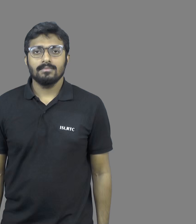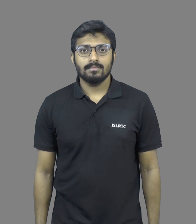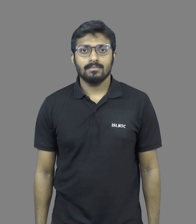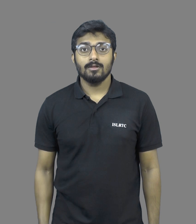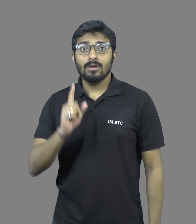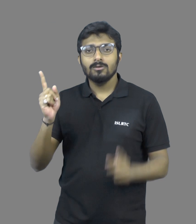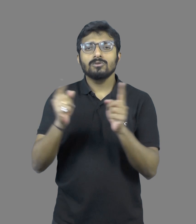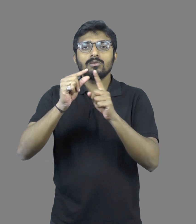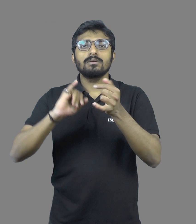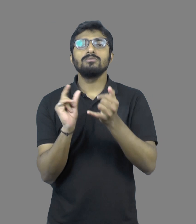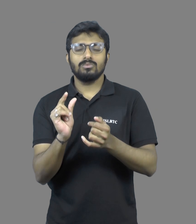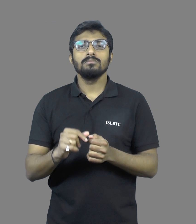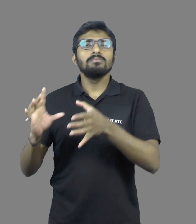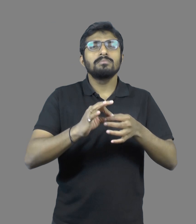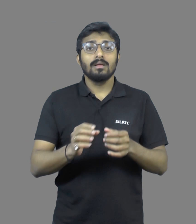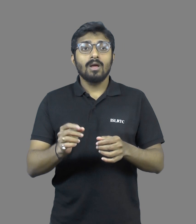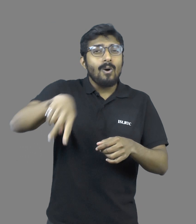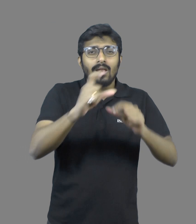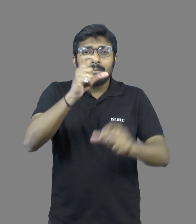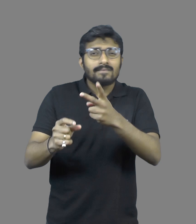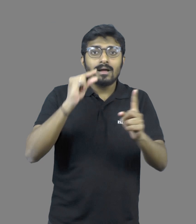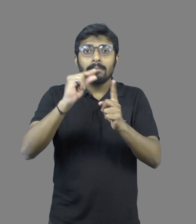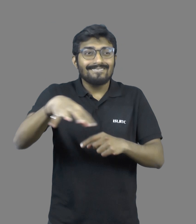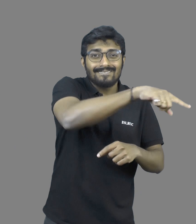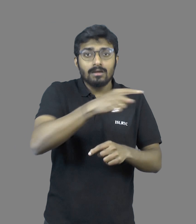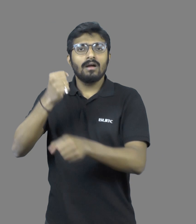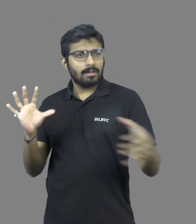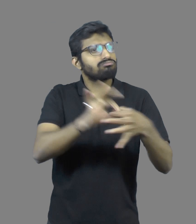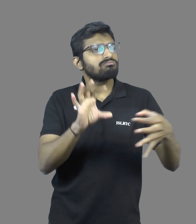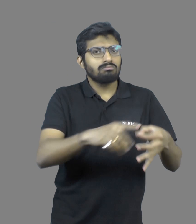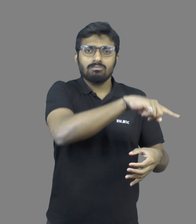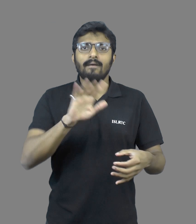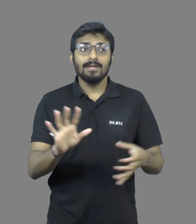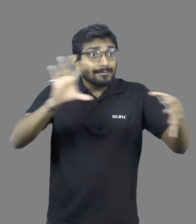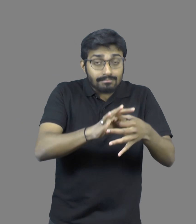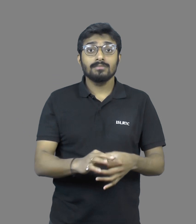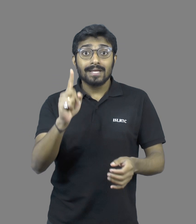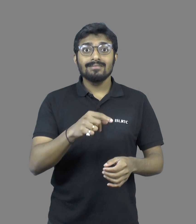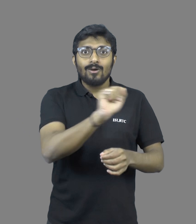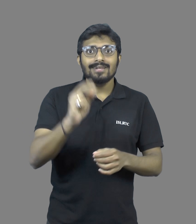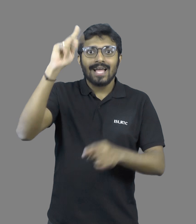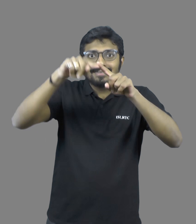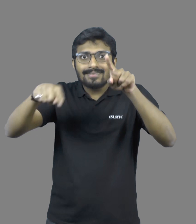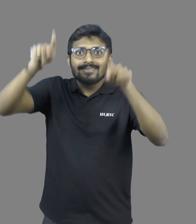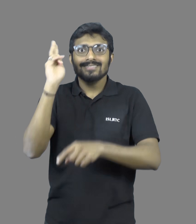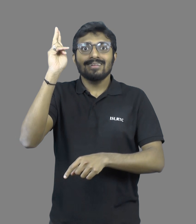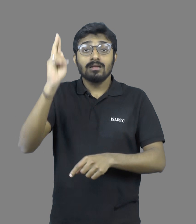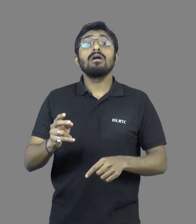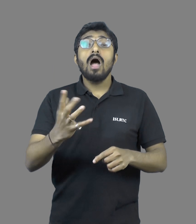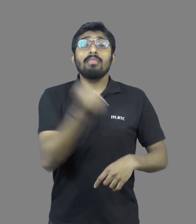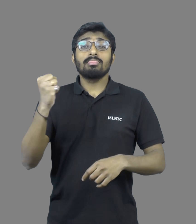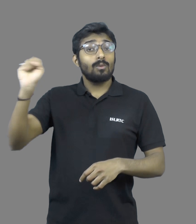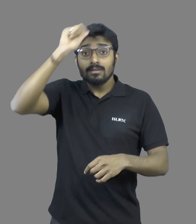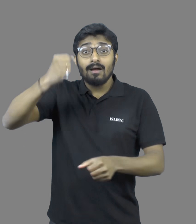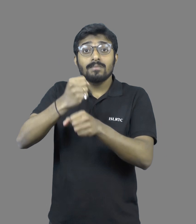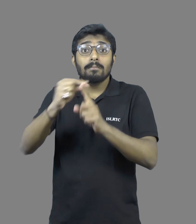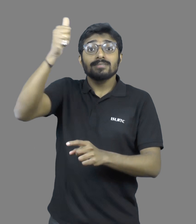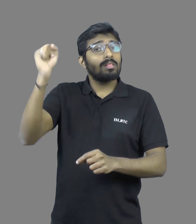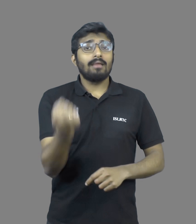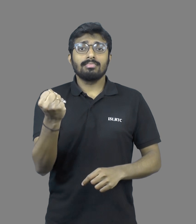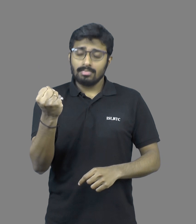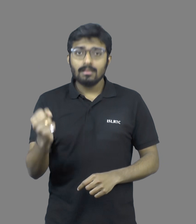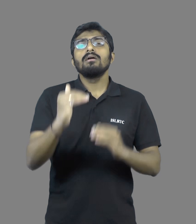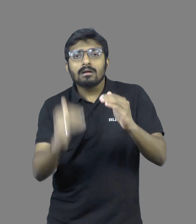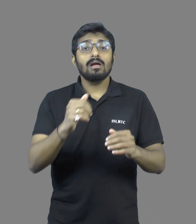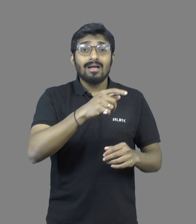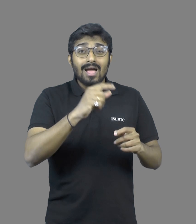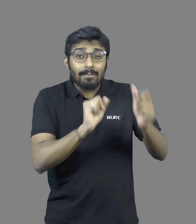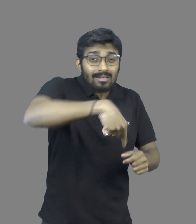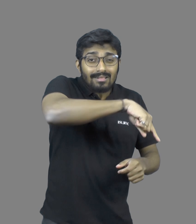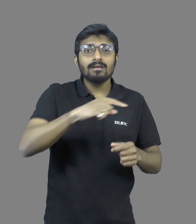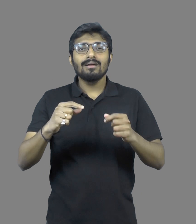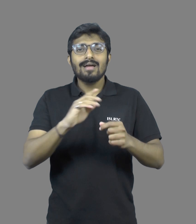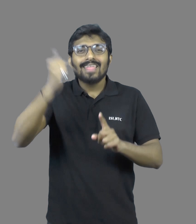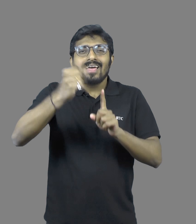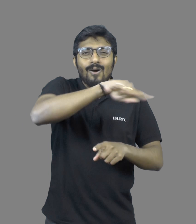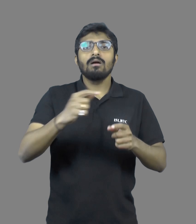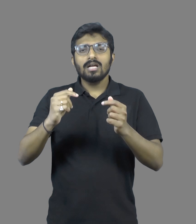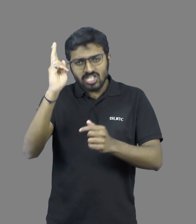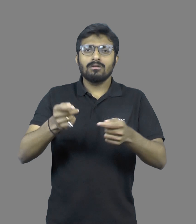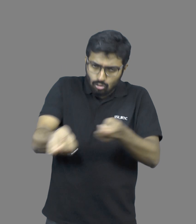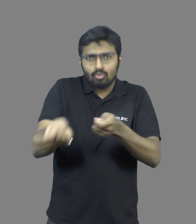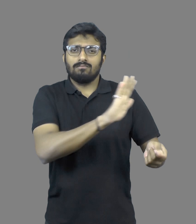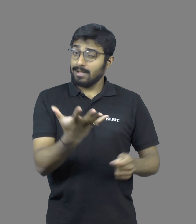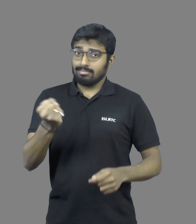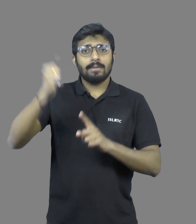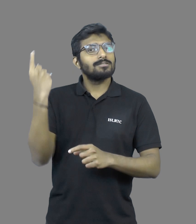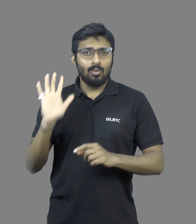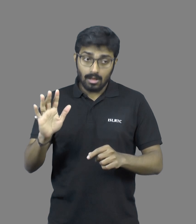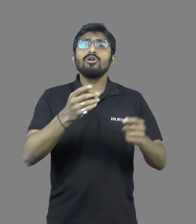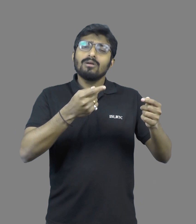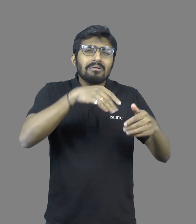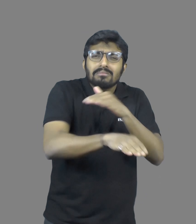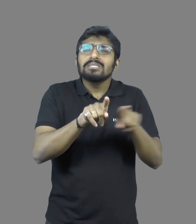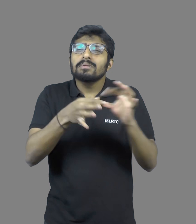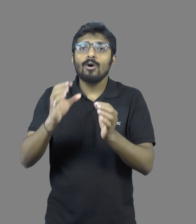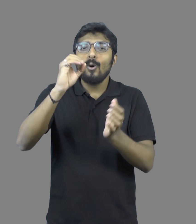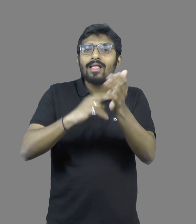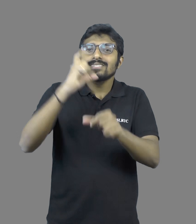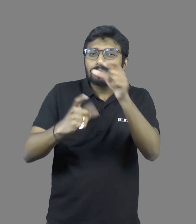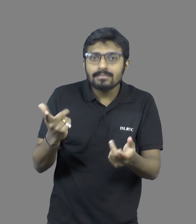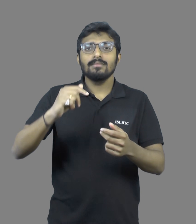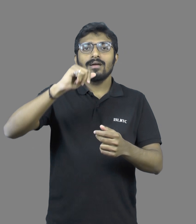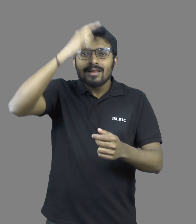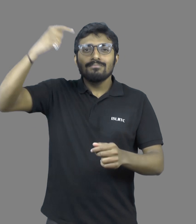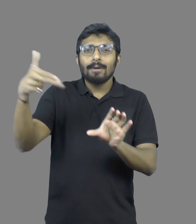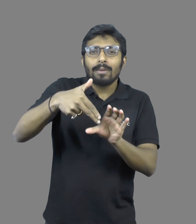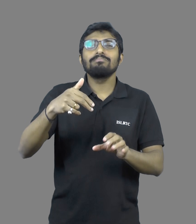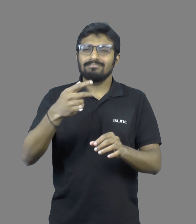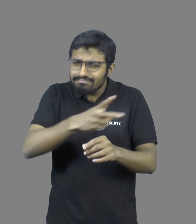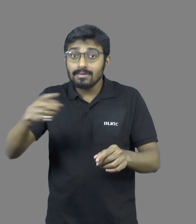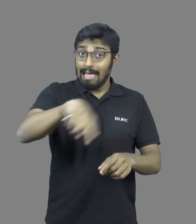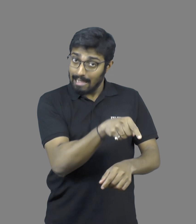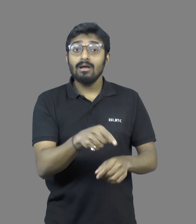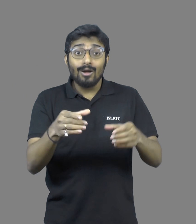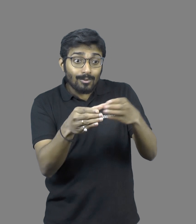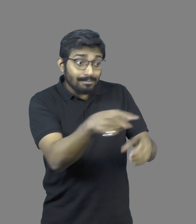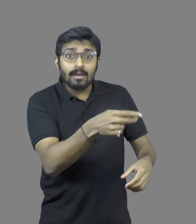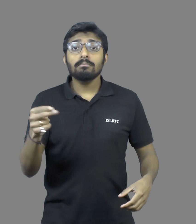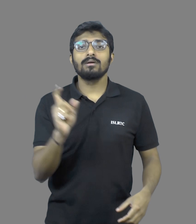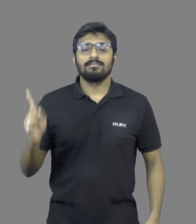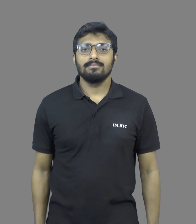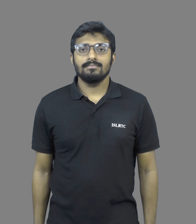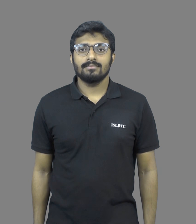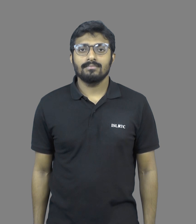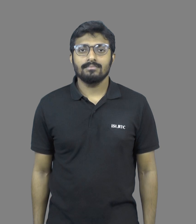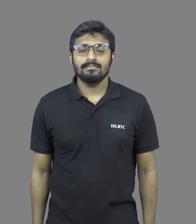Public Sector Undertakings (PSUS)